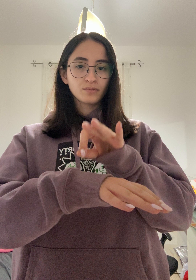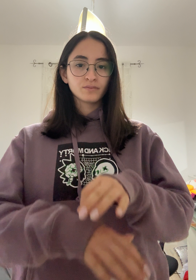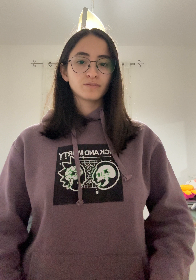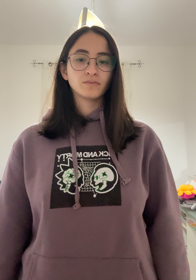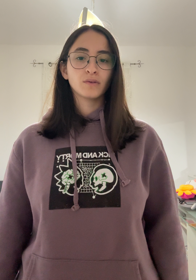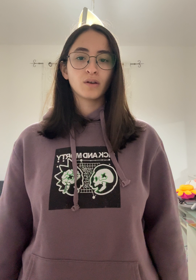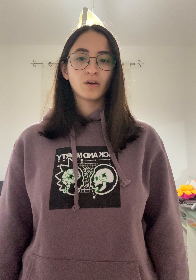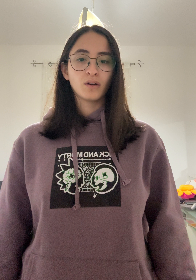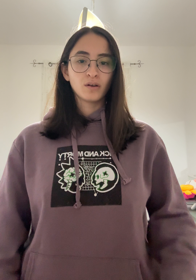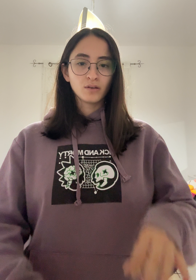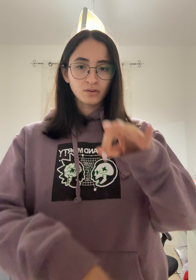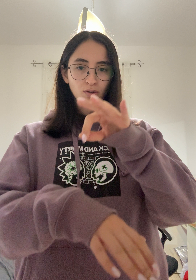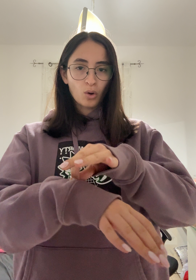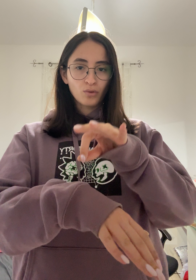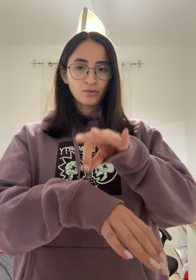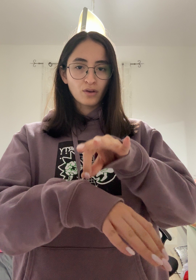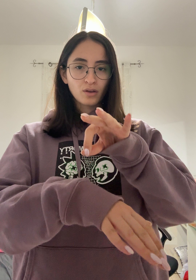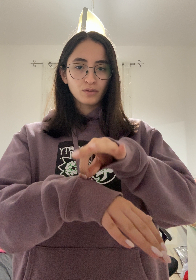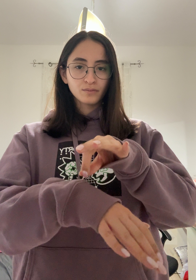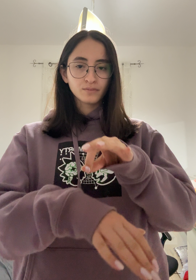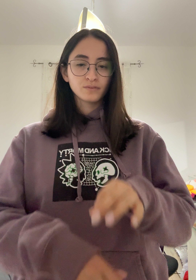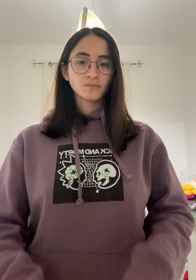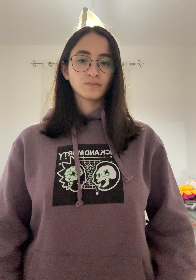רופא